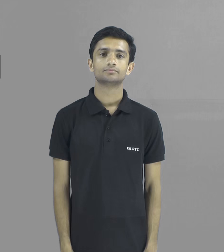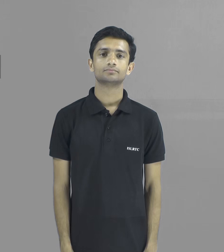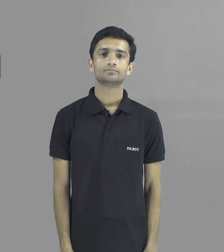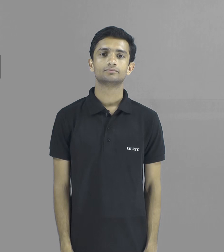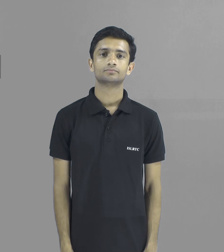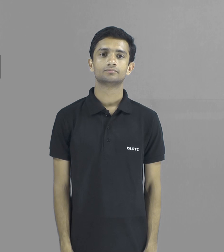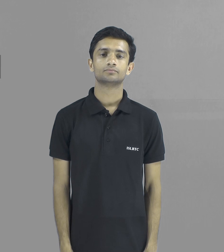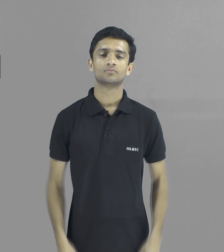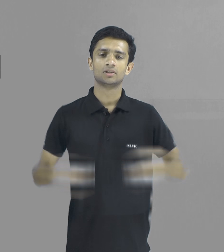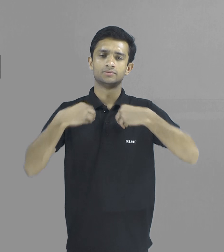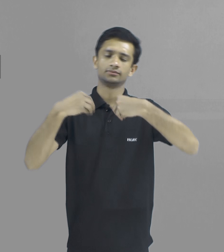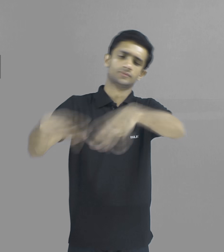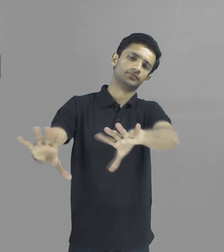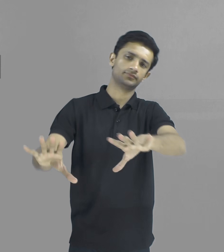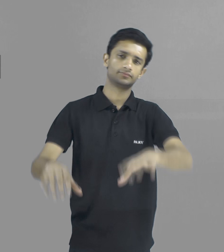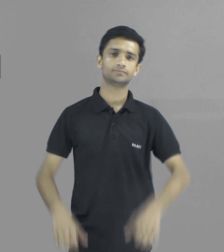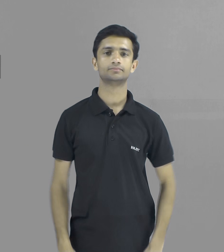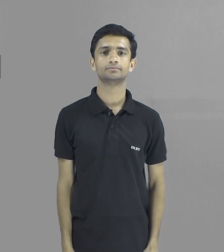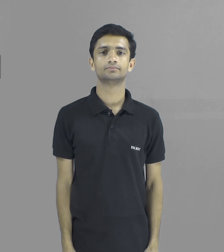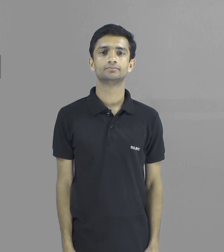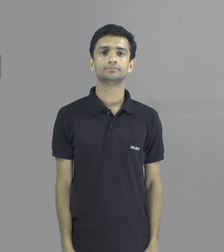Resign